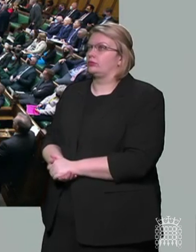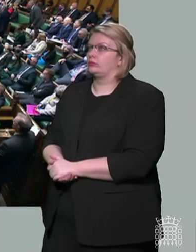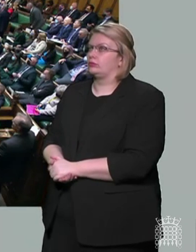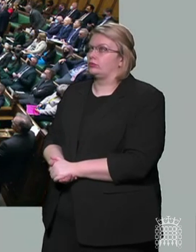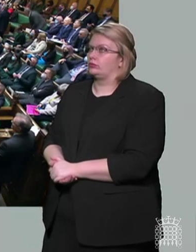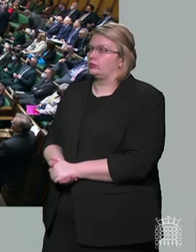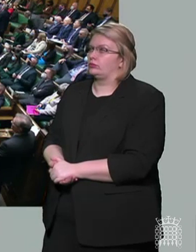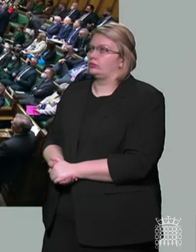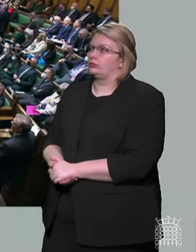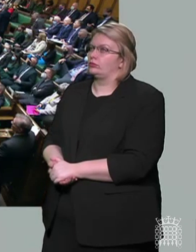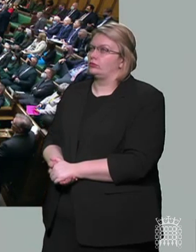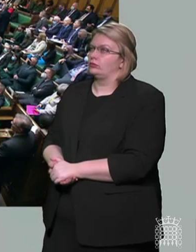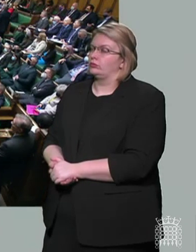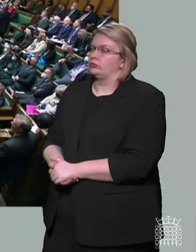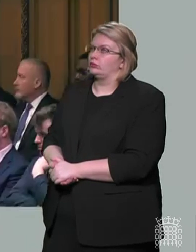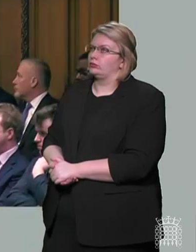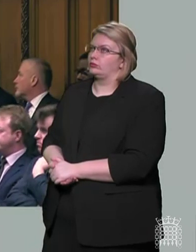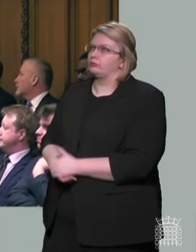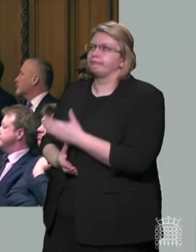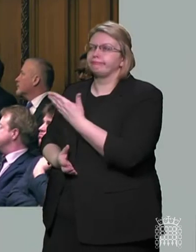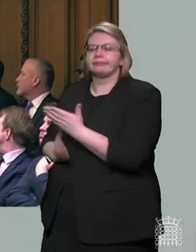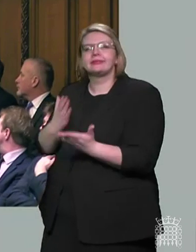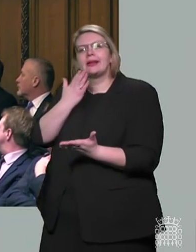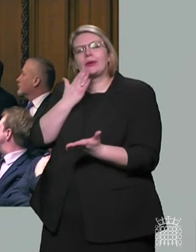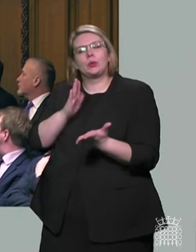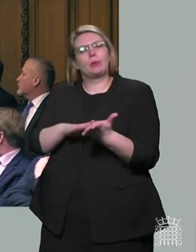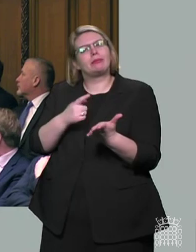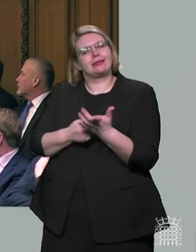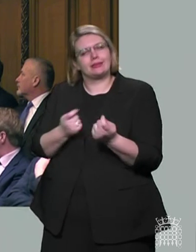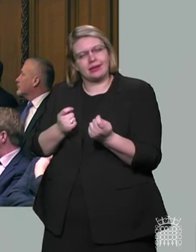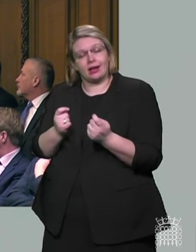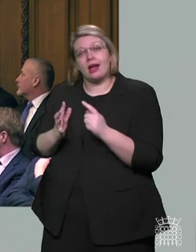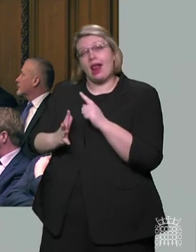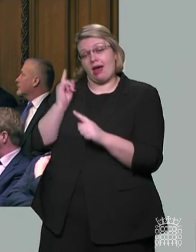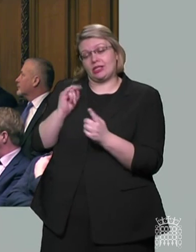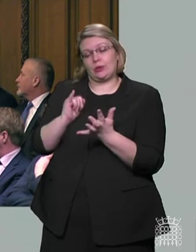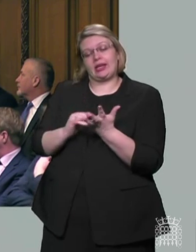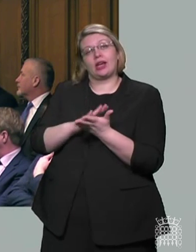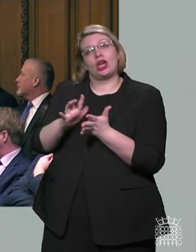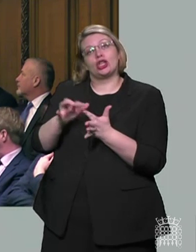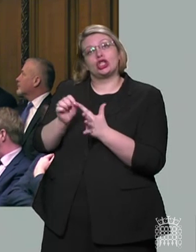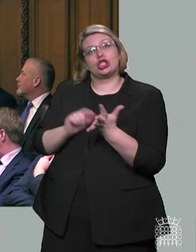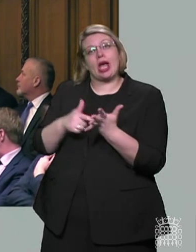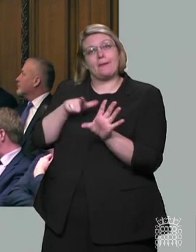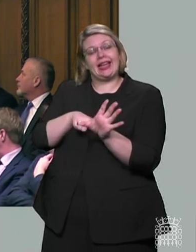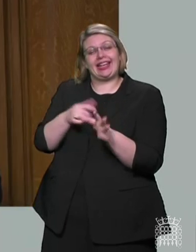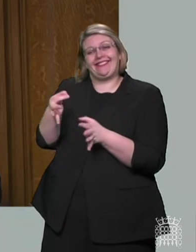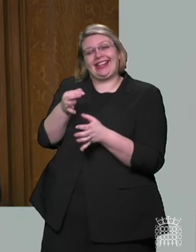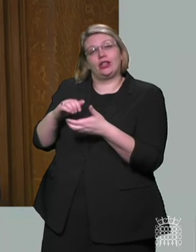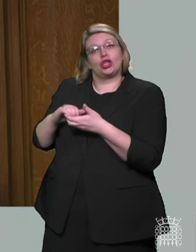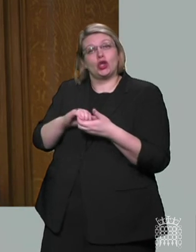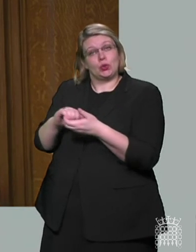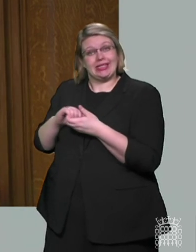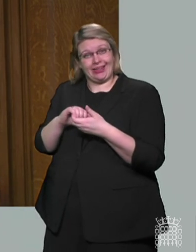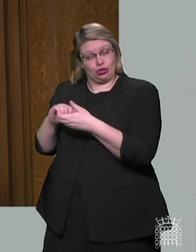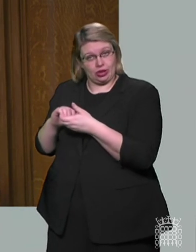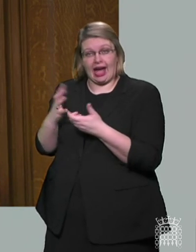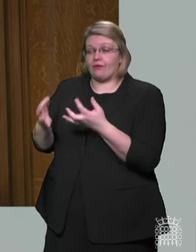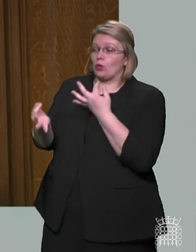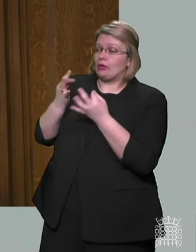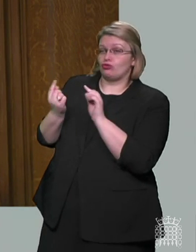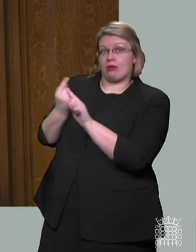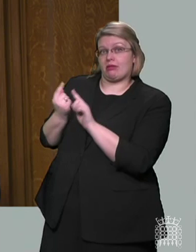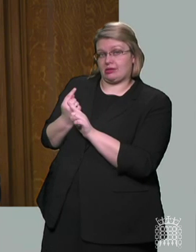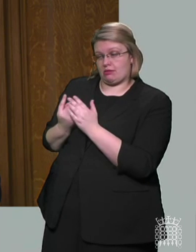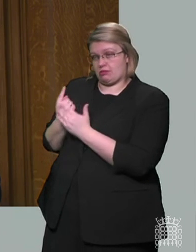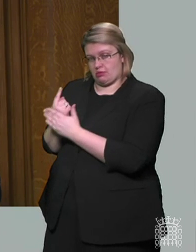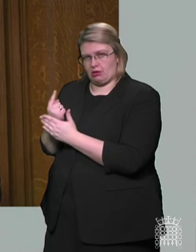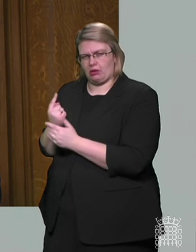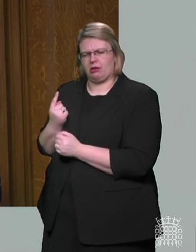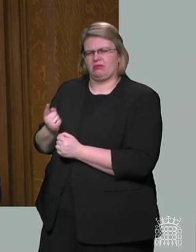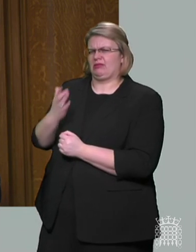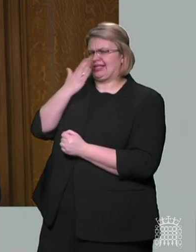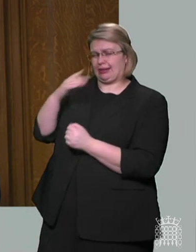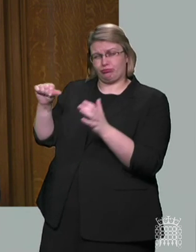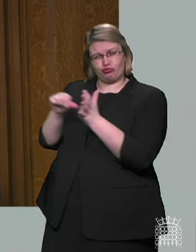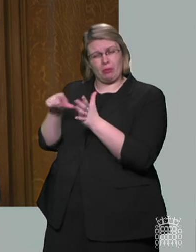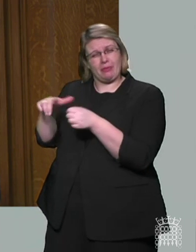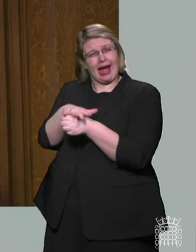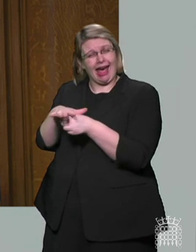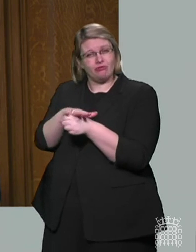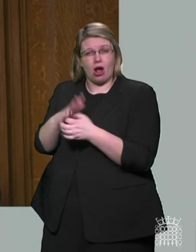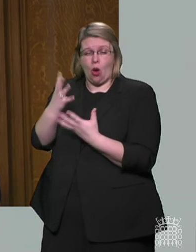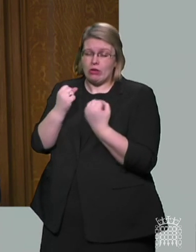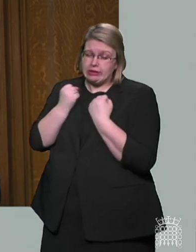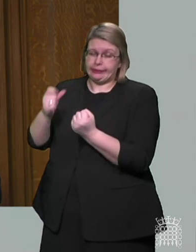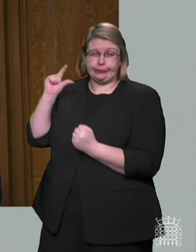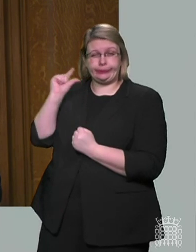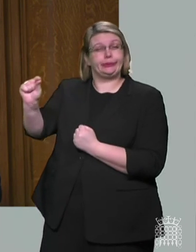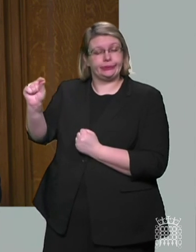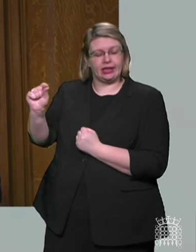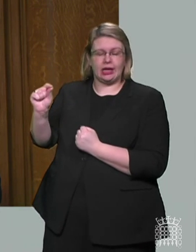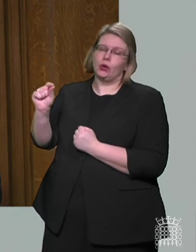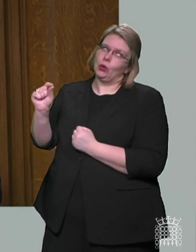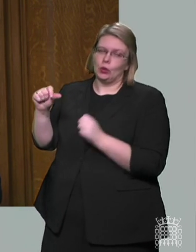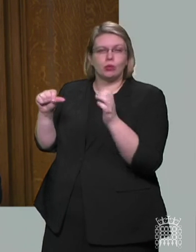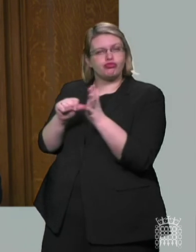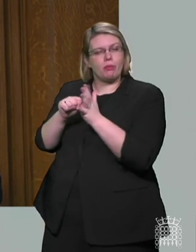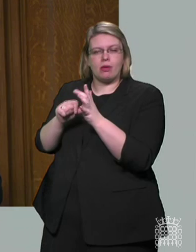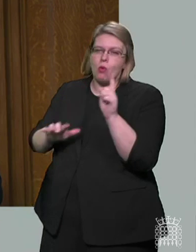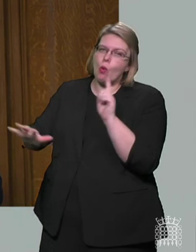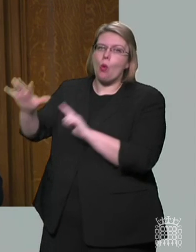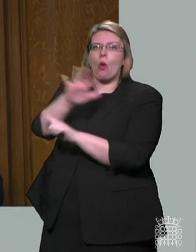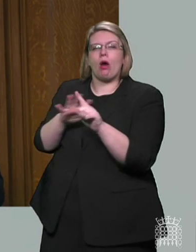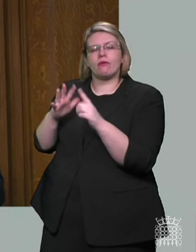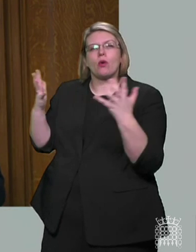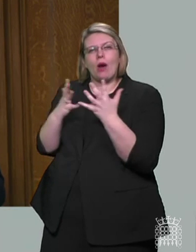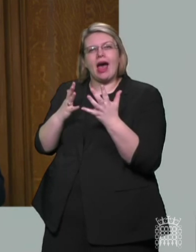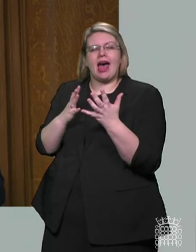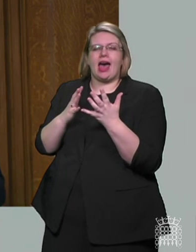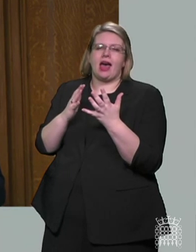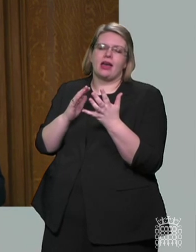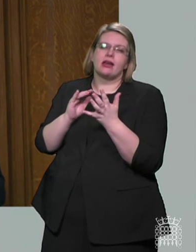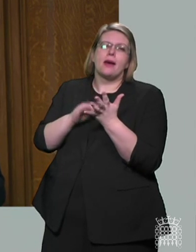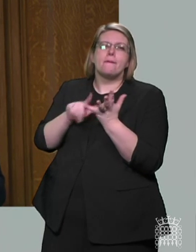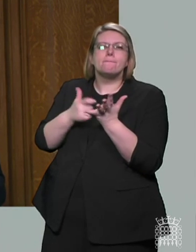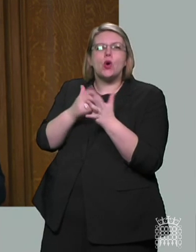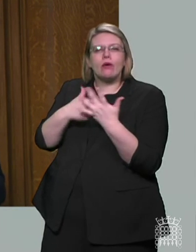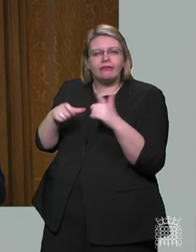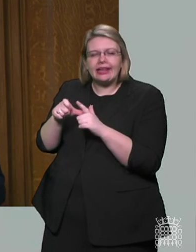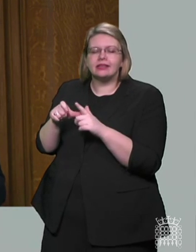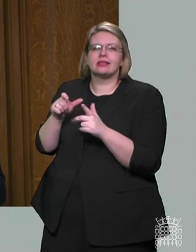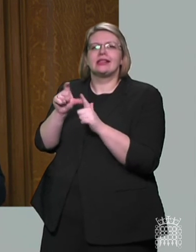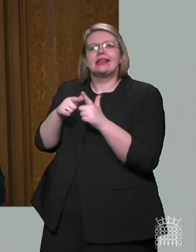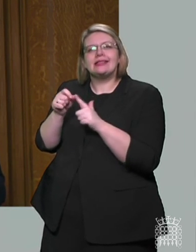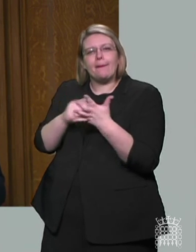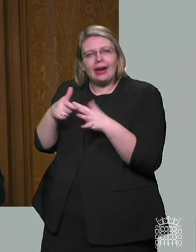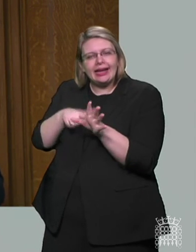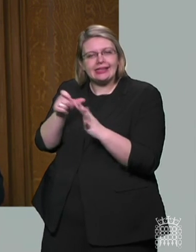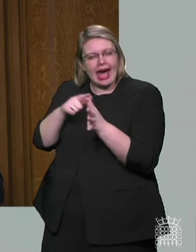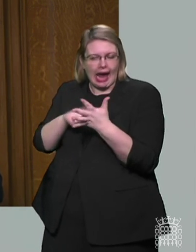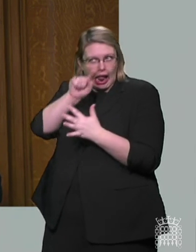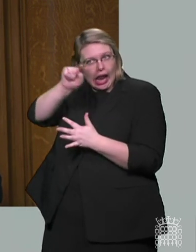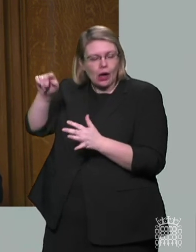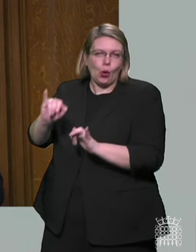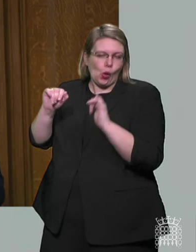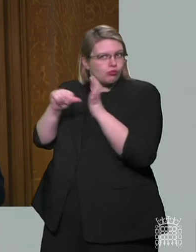MarkEastwood 2. Following last week’s Q&A at the Shepley Village Association, and after receiving a huge number of complaints from constituents, it is clear to me that speeding is a major problem not just in Shepley, but across all parts of Dewsbury, Mirfield, Kirkburton and Denby Dale.